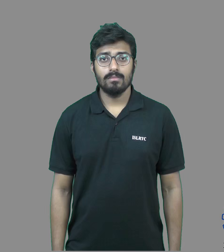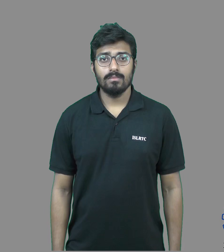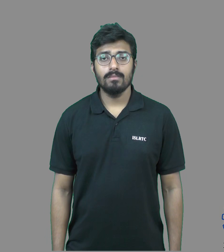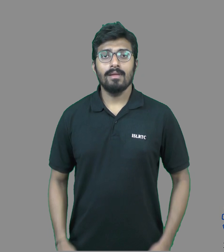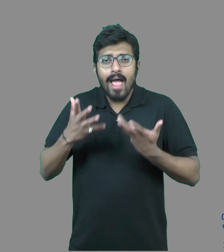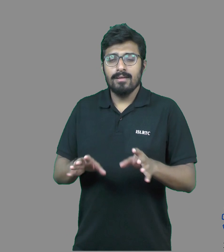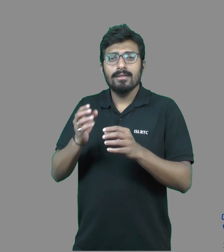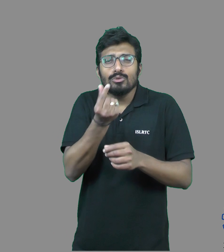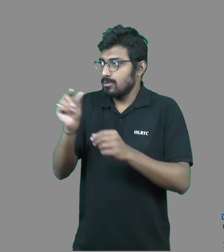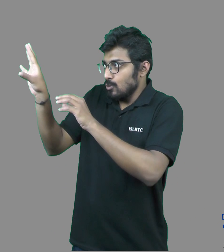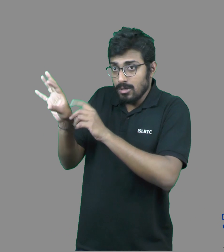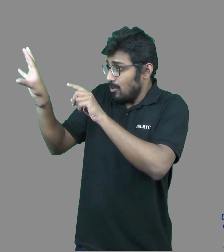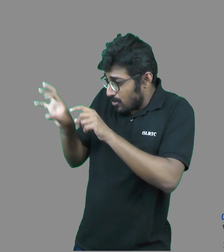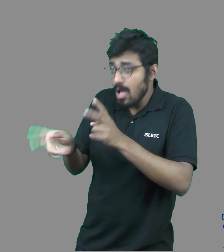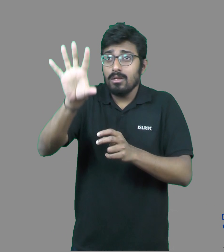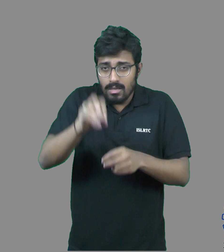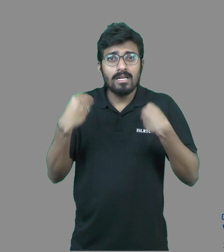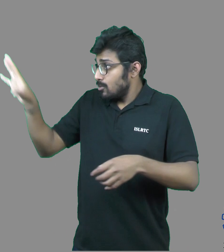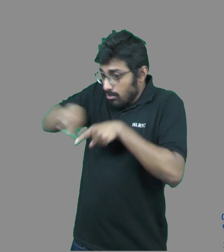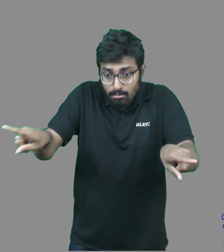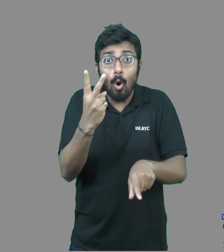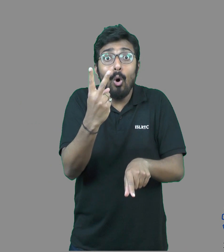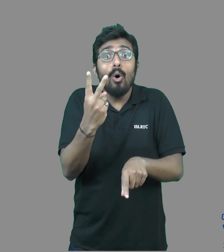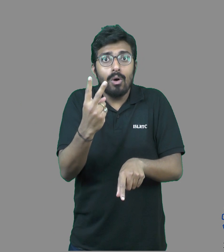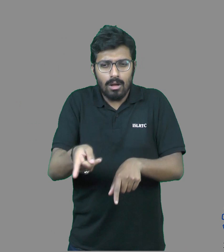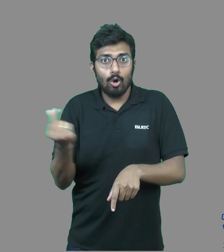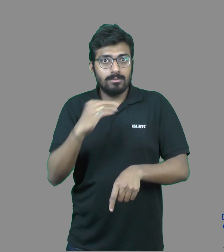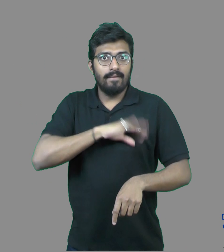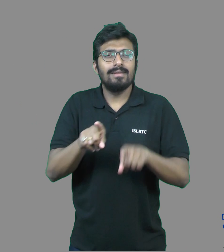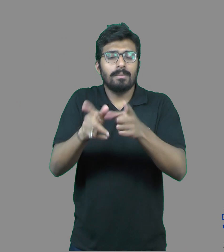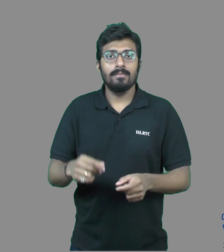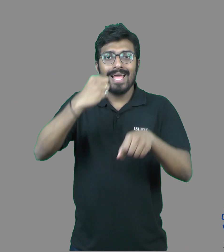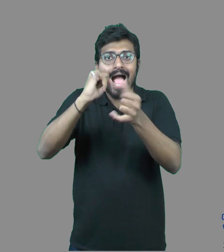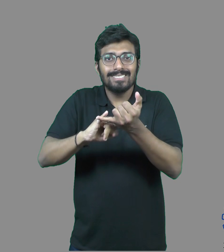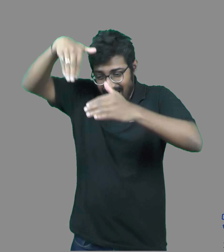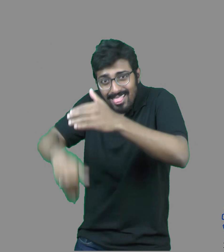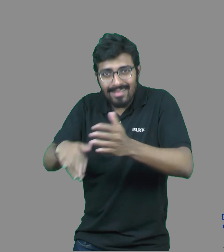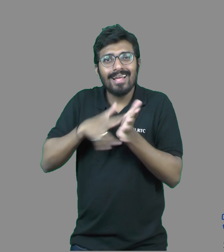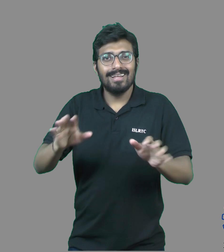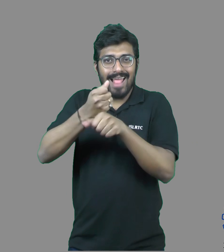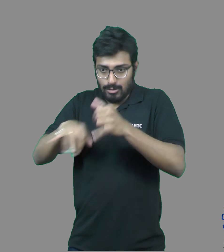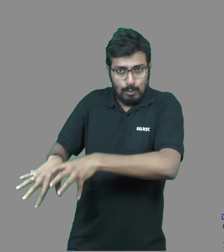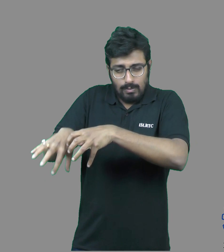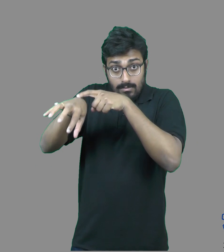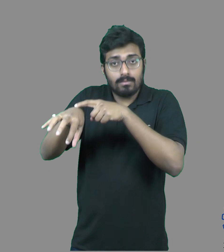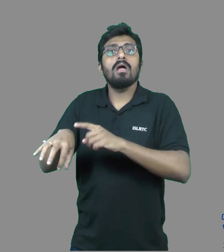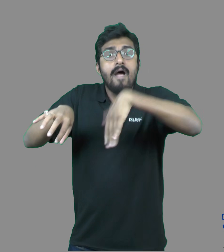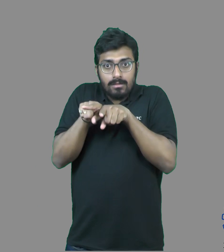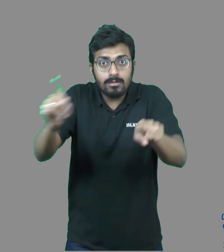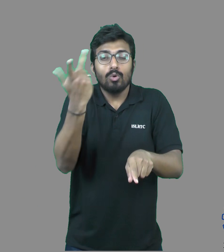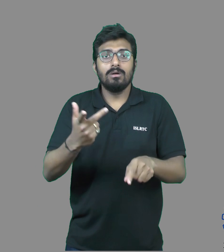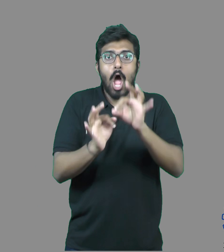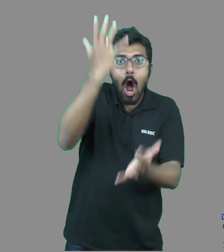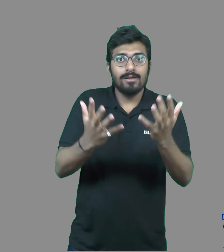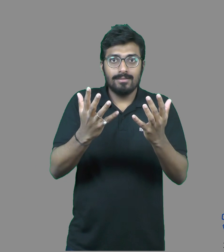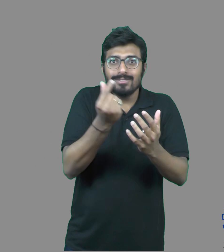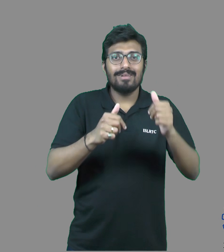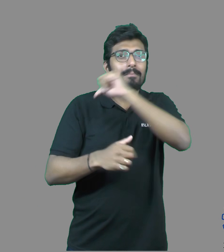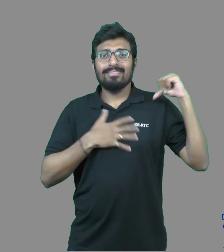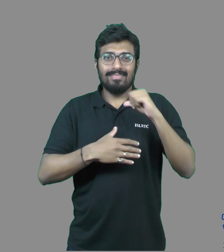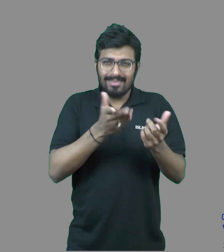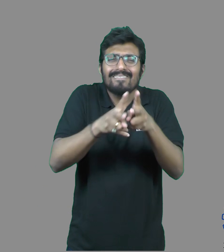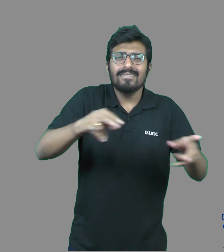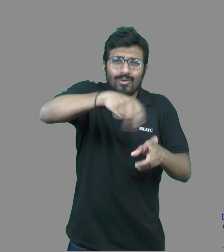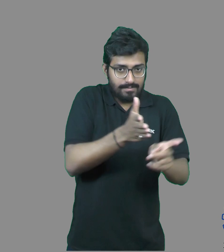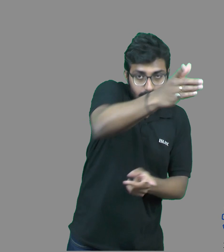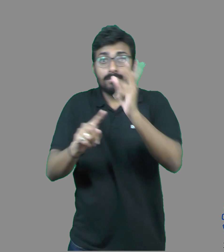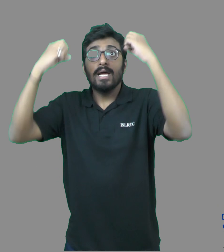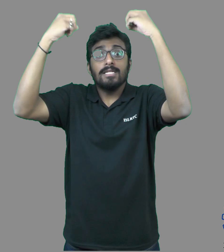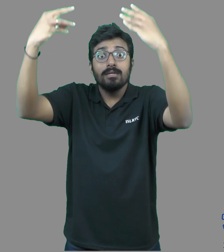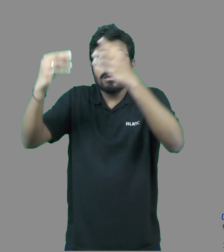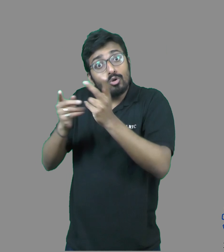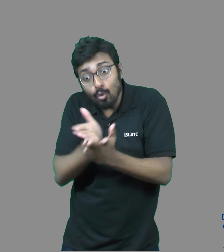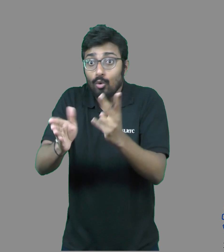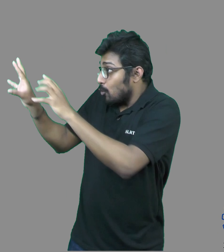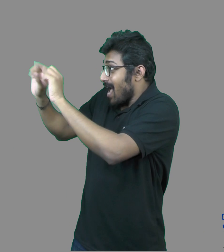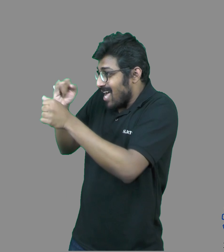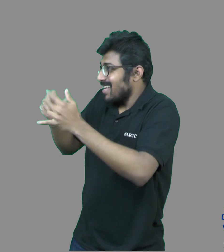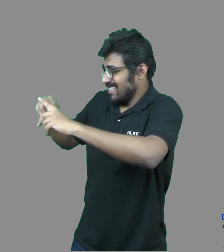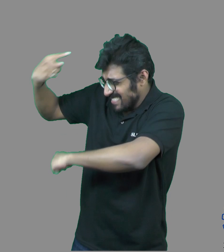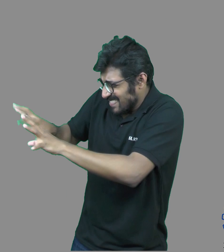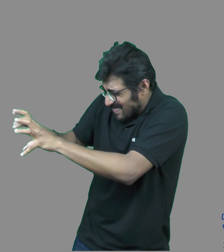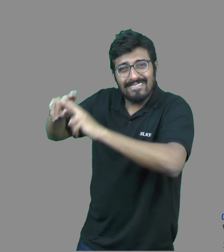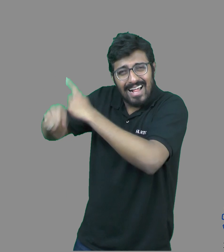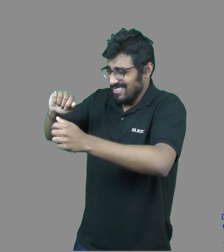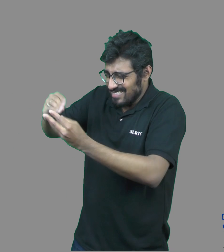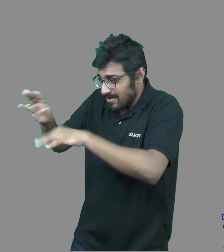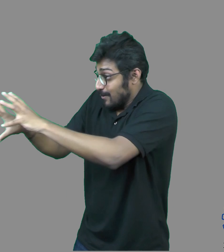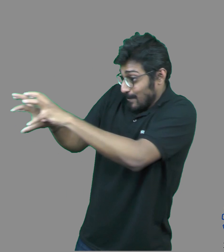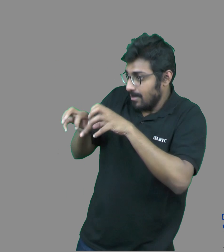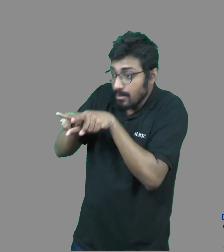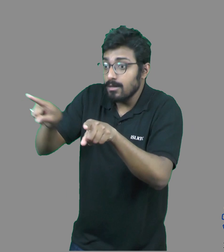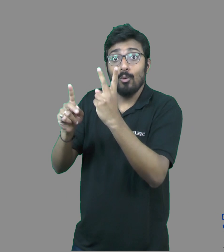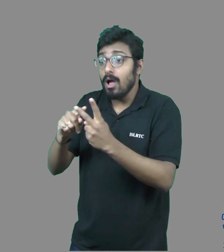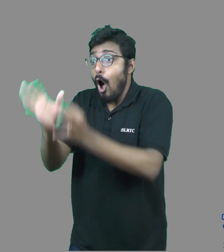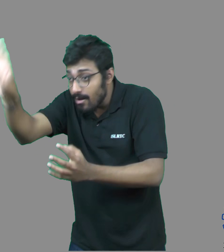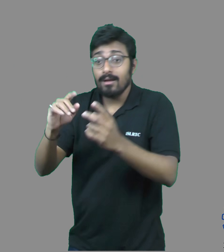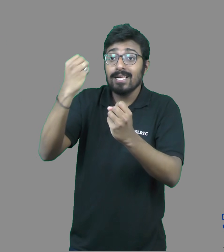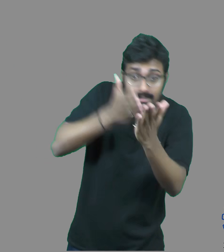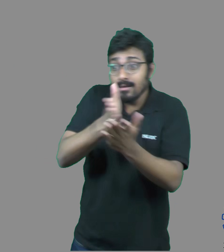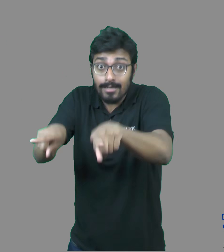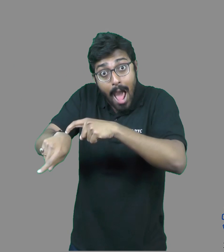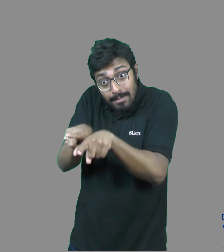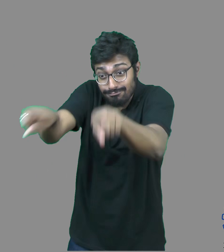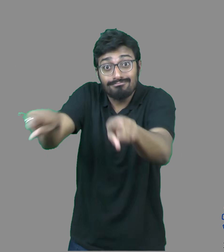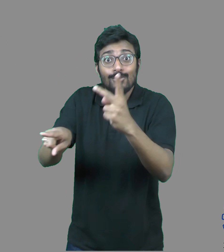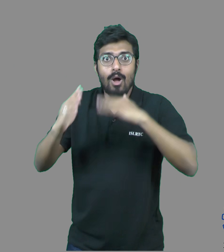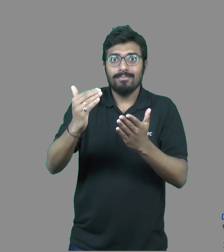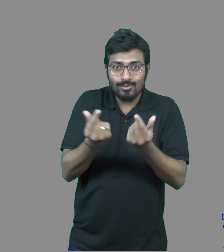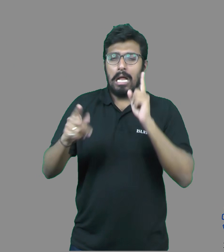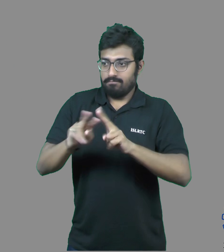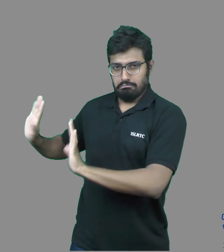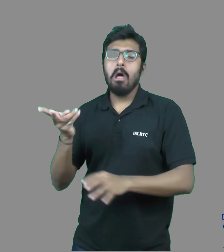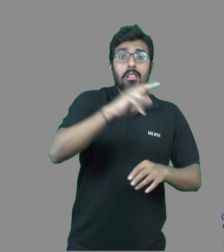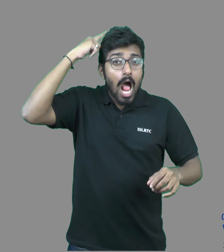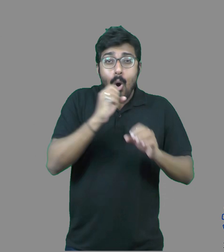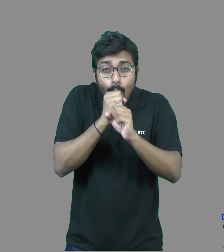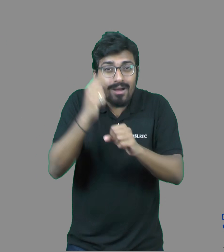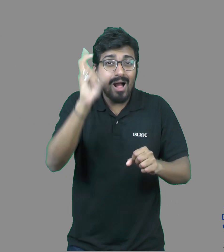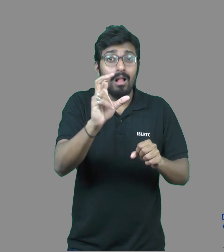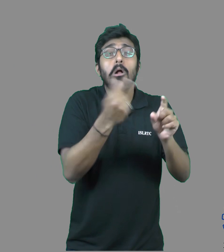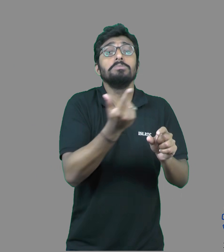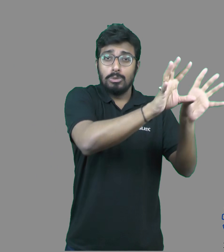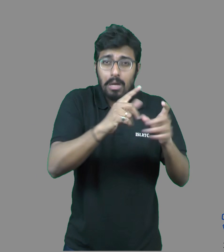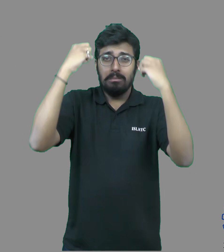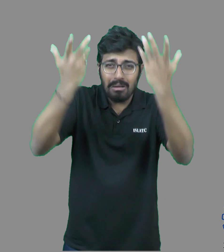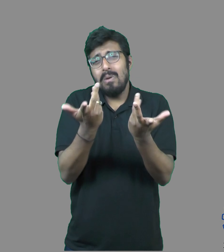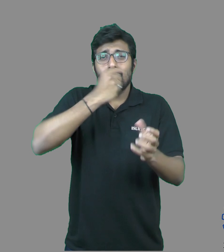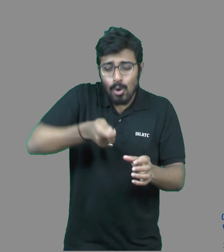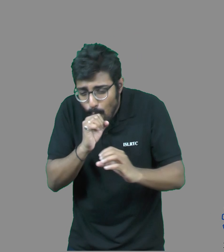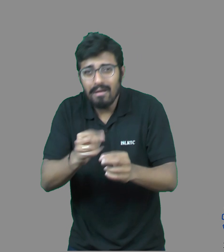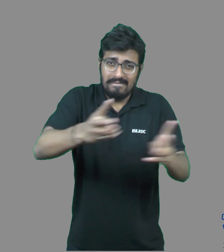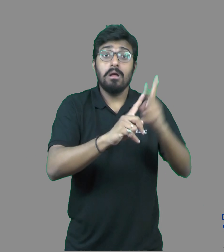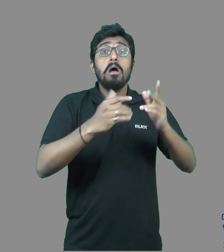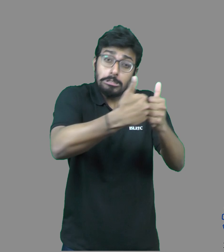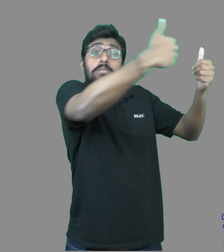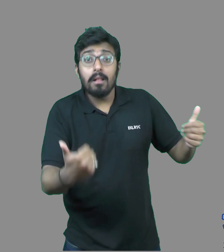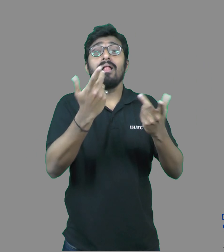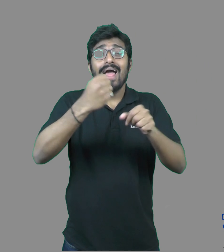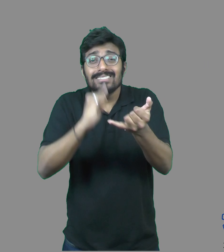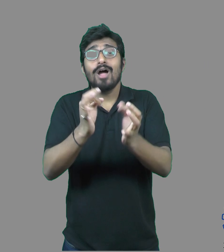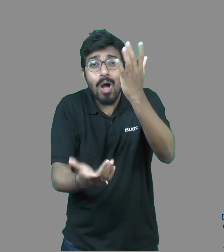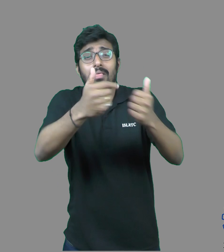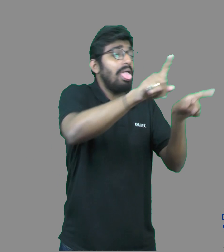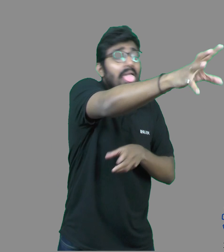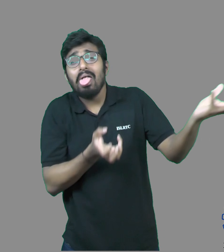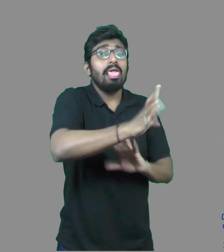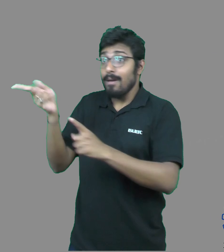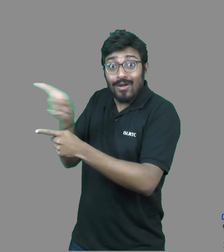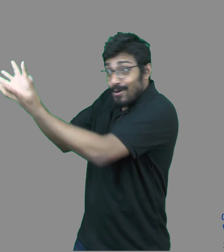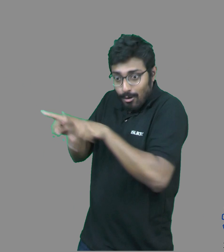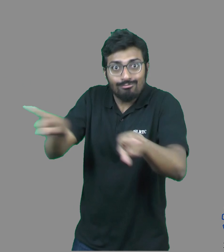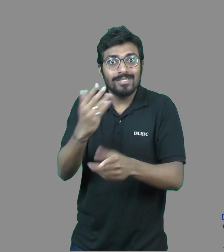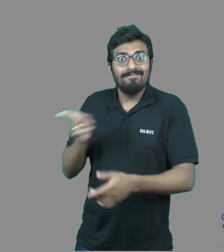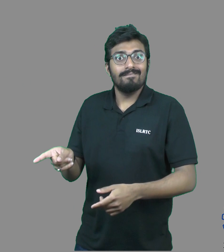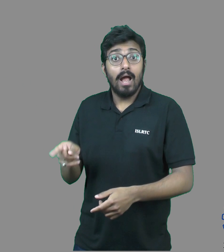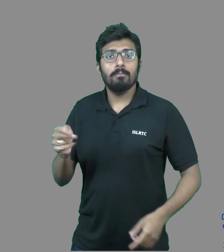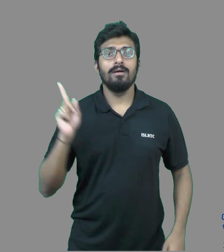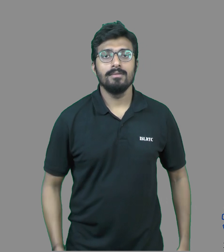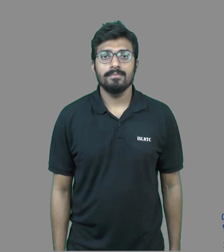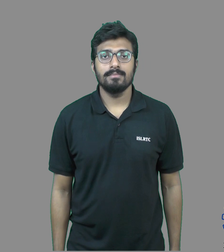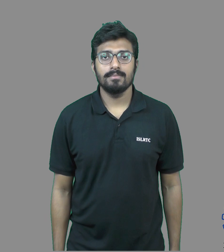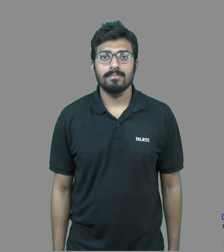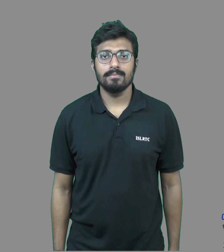Cogeneration